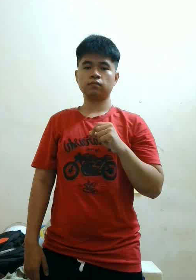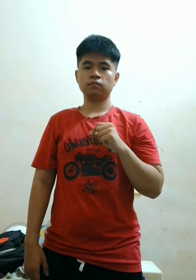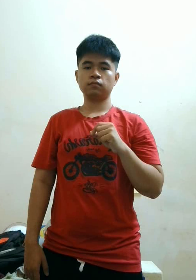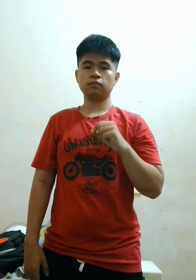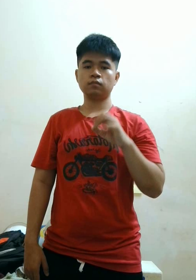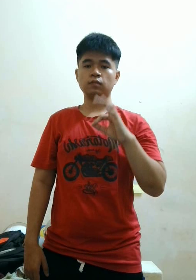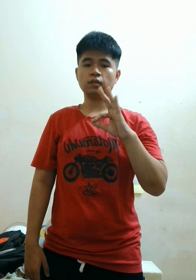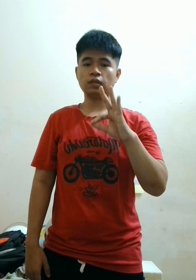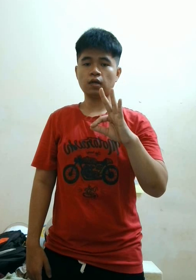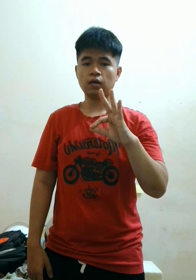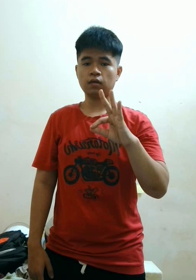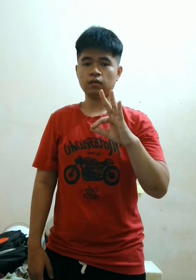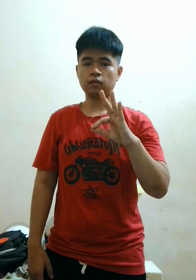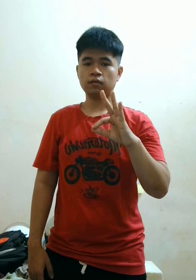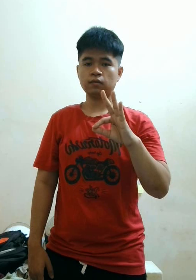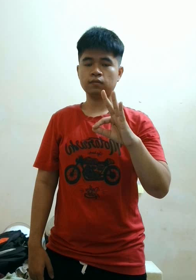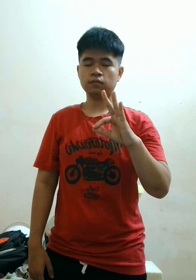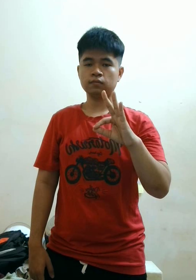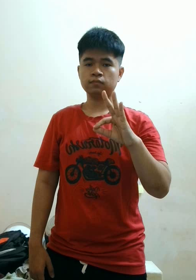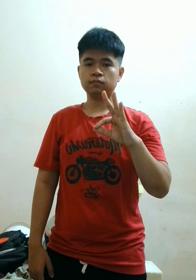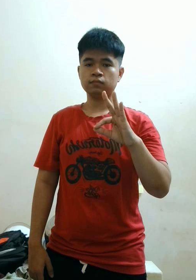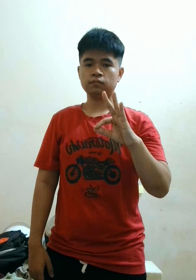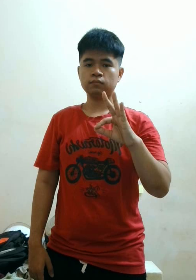t